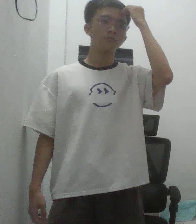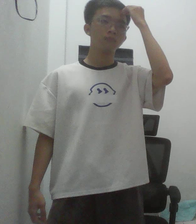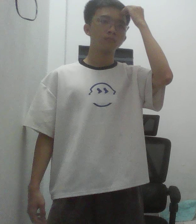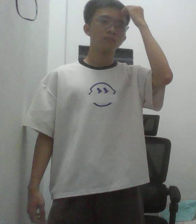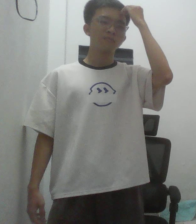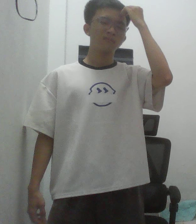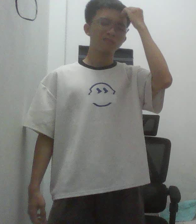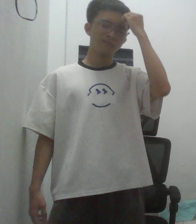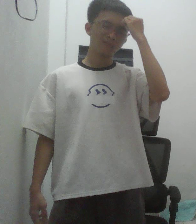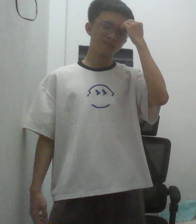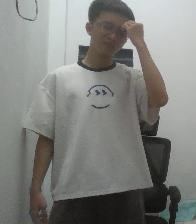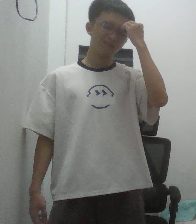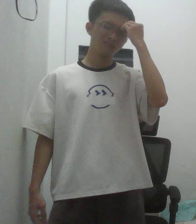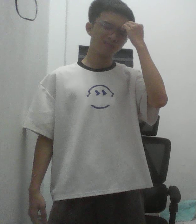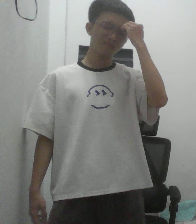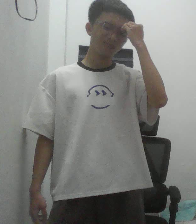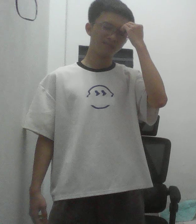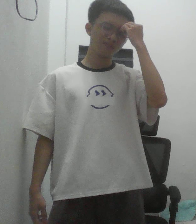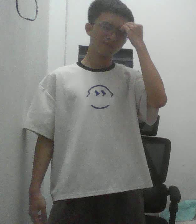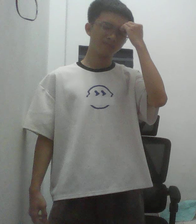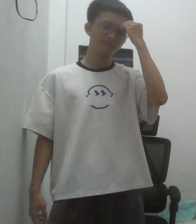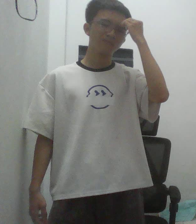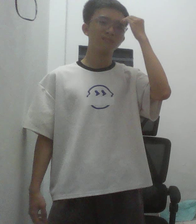benh